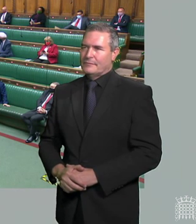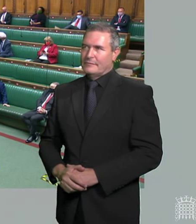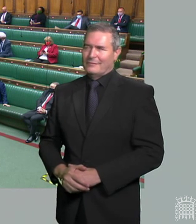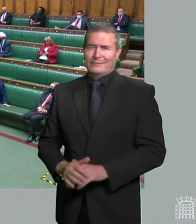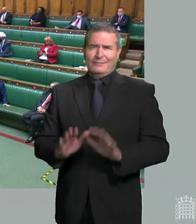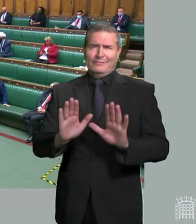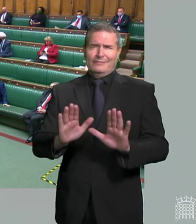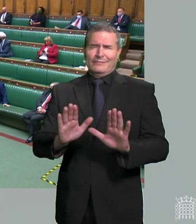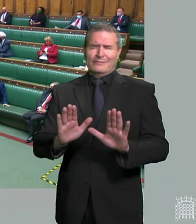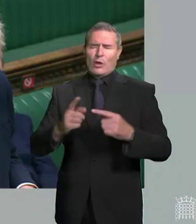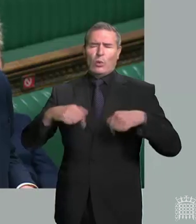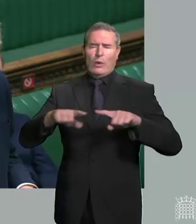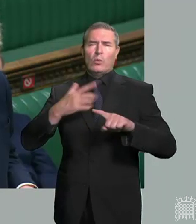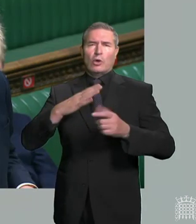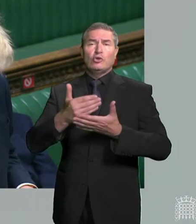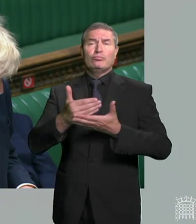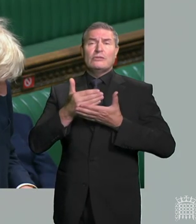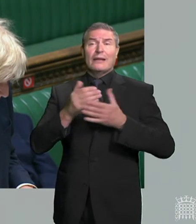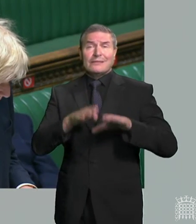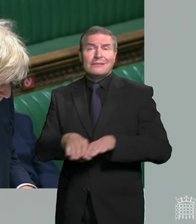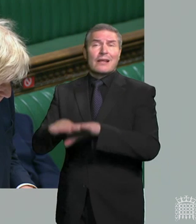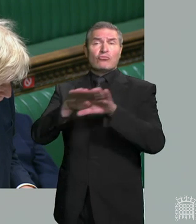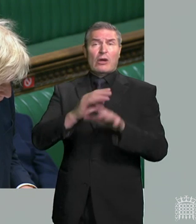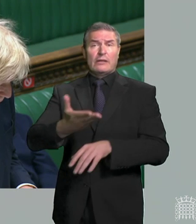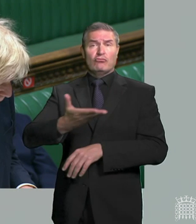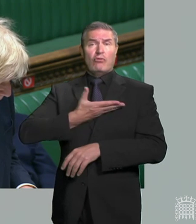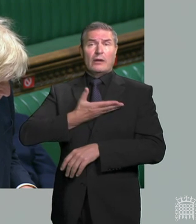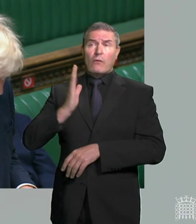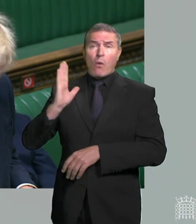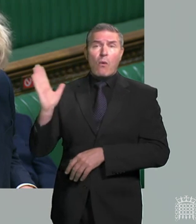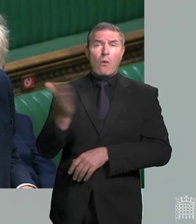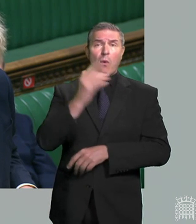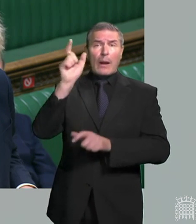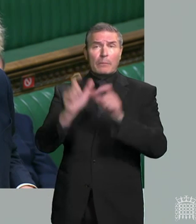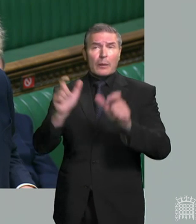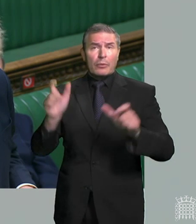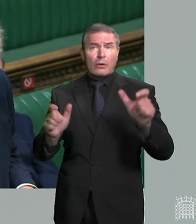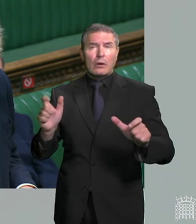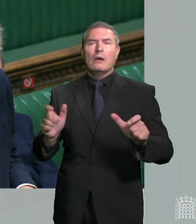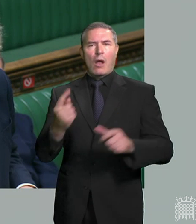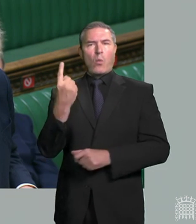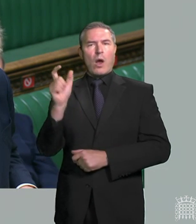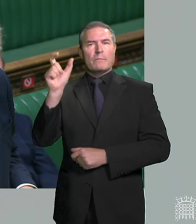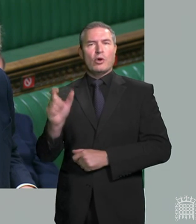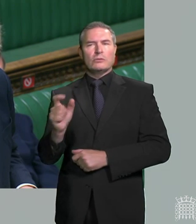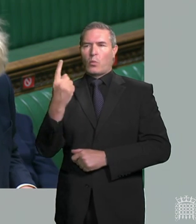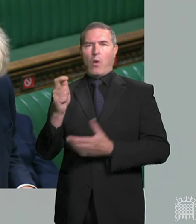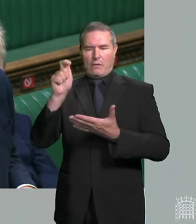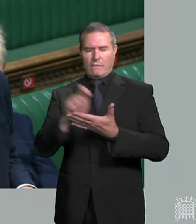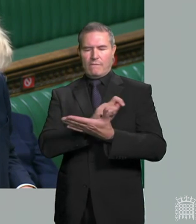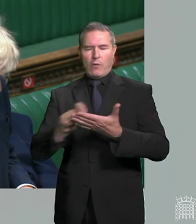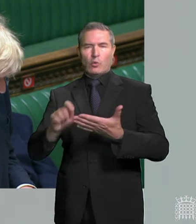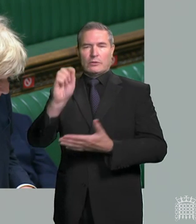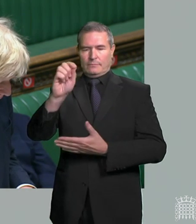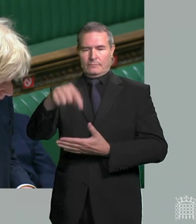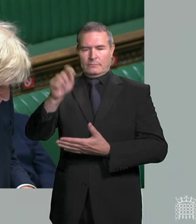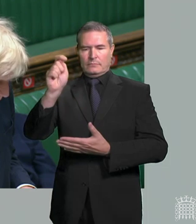What we are trying to protect is the democratic right of people to have a one person, one vote system.